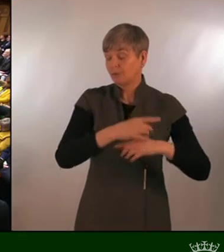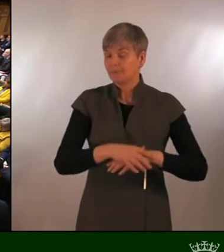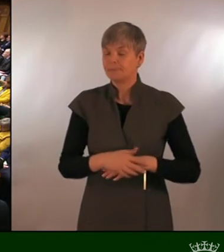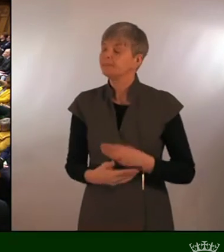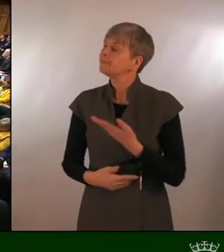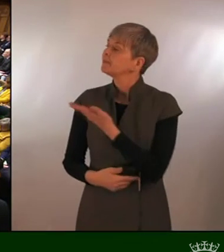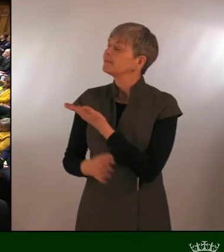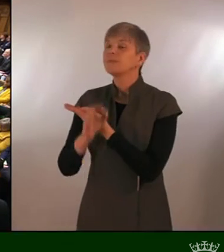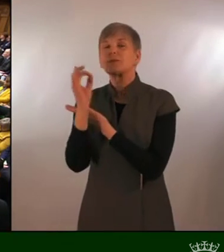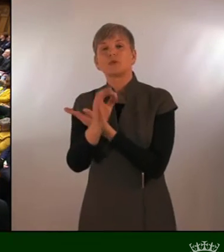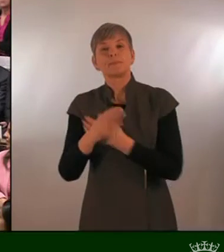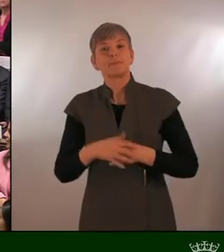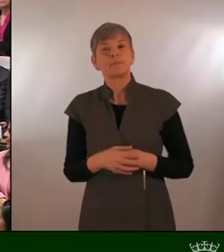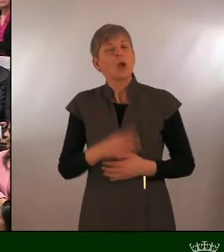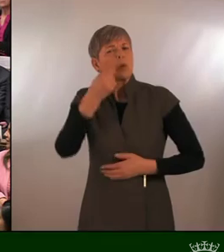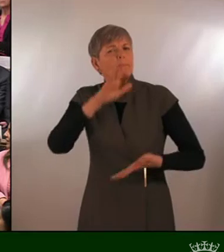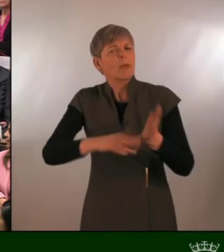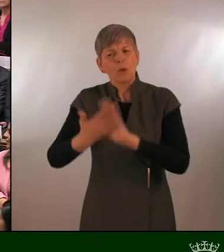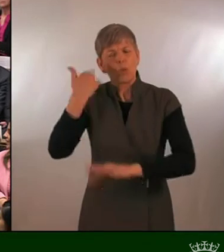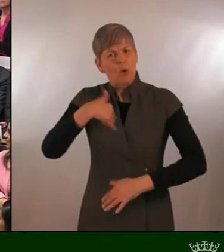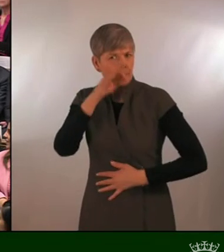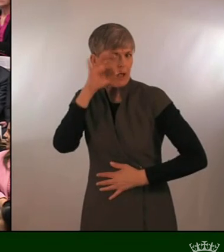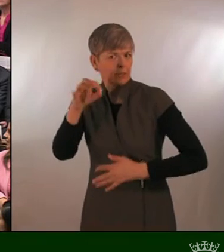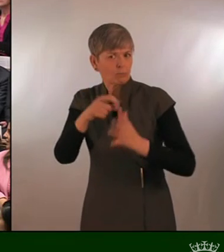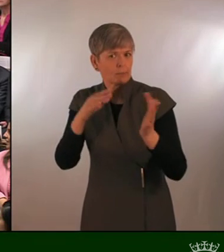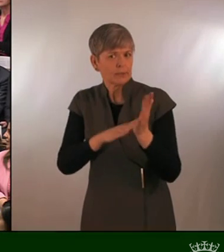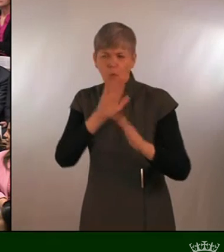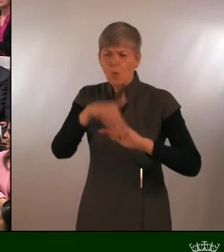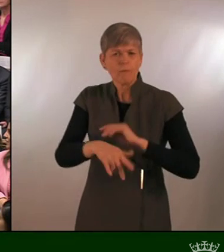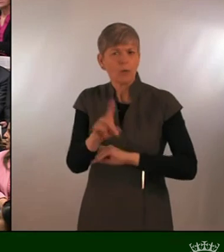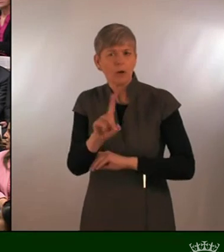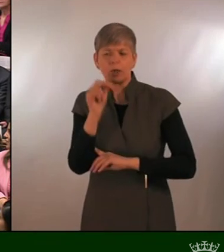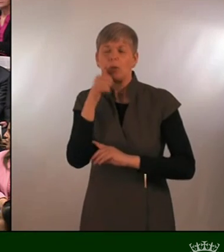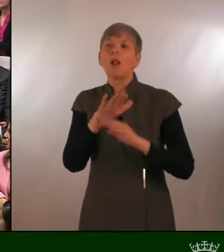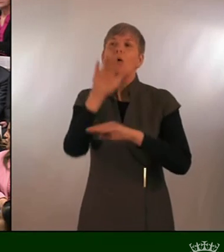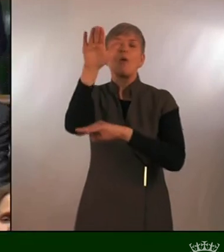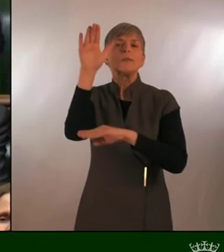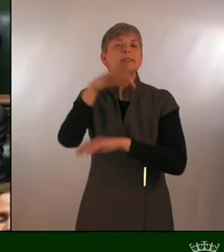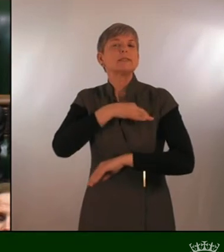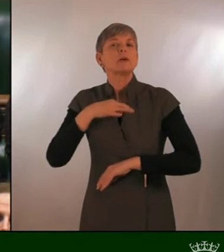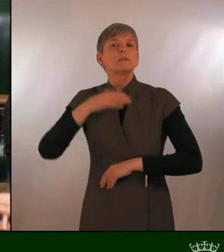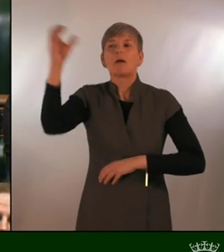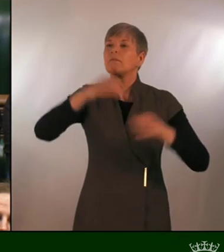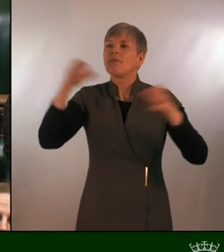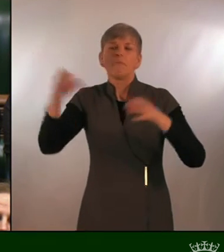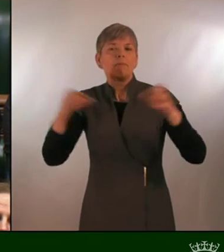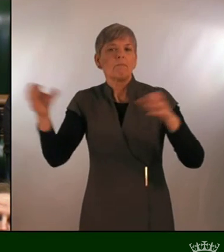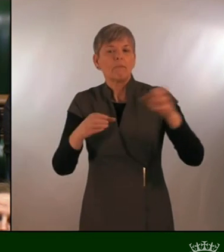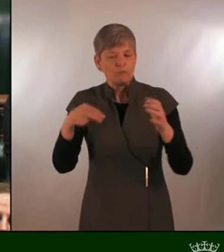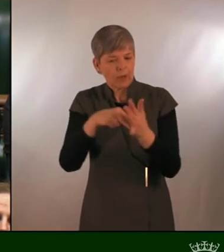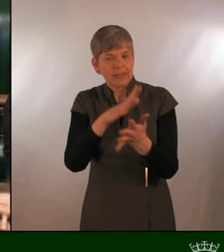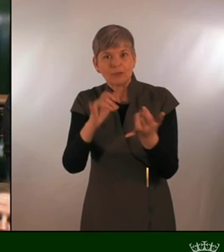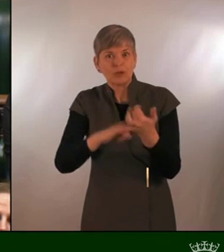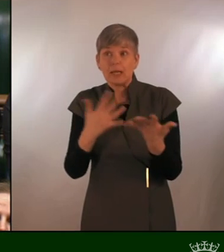A month ago, I asked the Prime Minister about his plans to tackle the crisis in recruiting overseas consultants to work in our overstretched NHS.